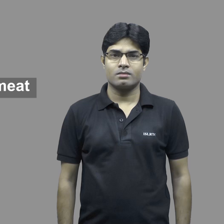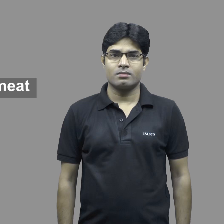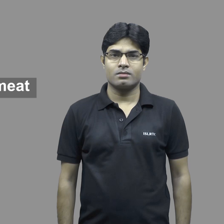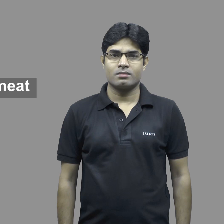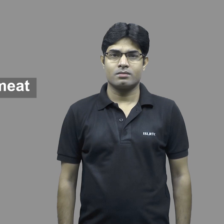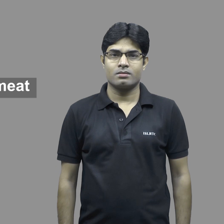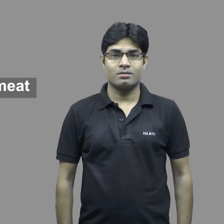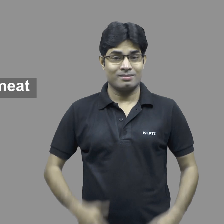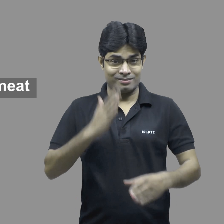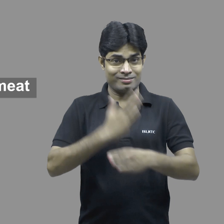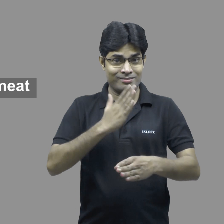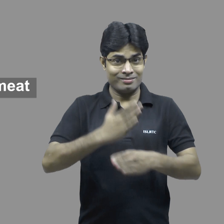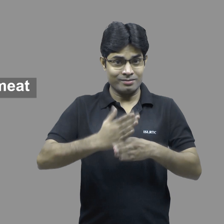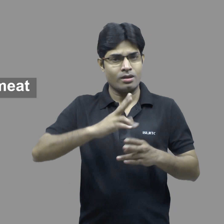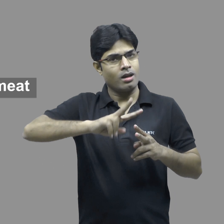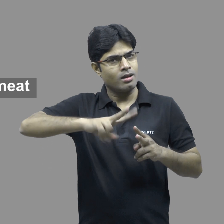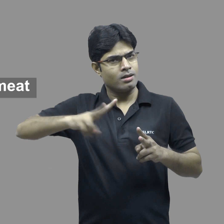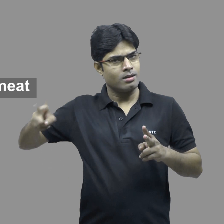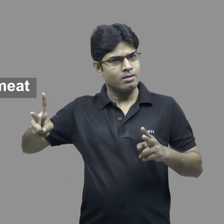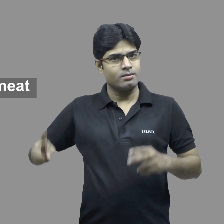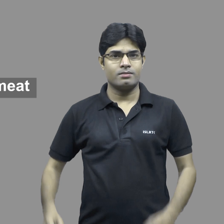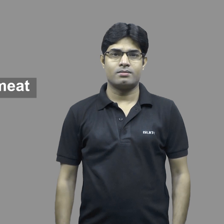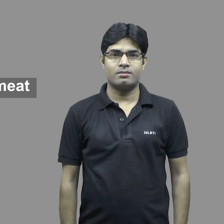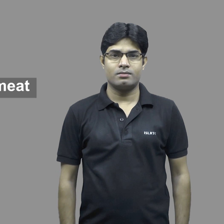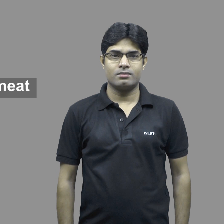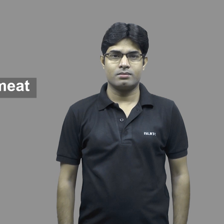Meat